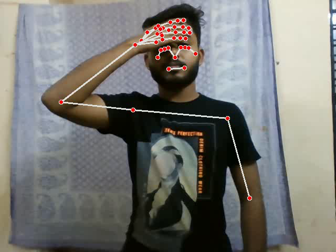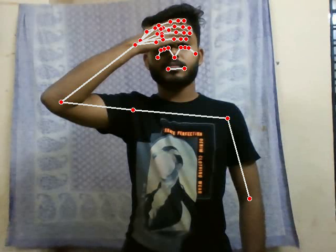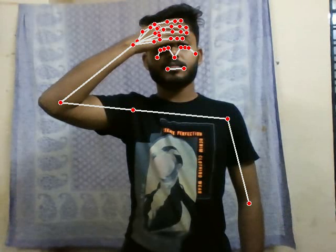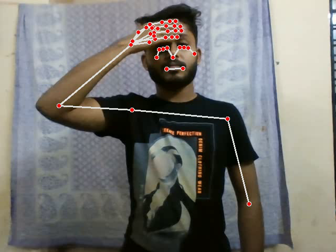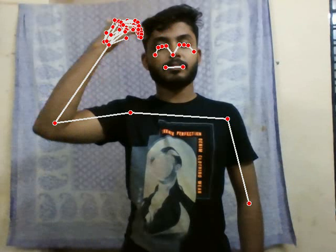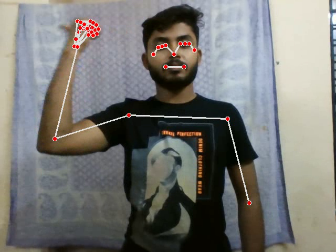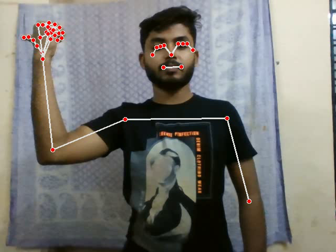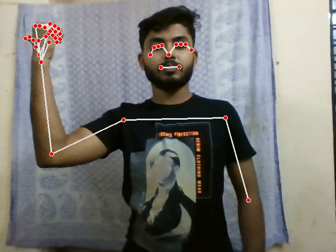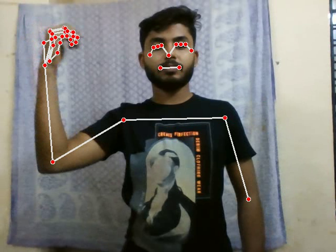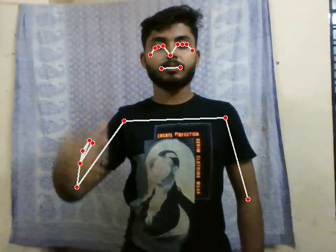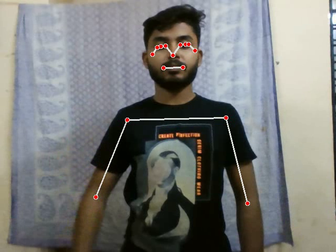forget